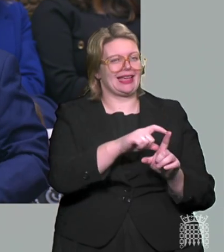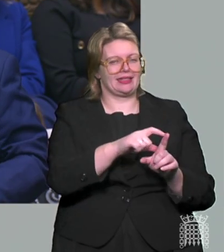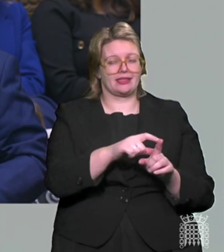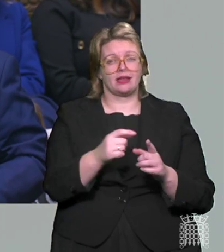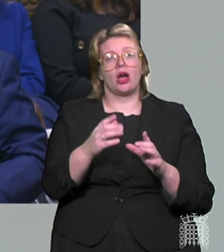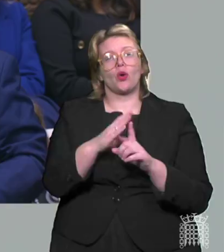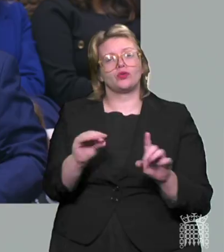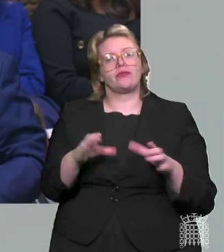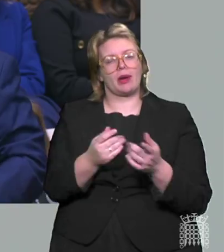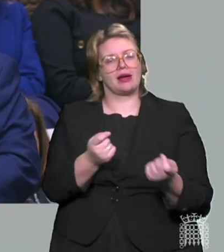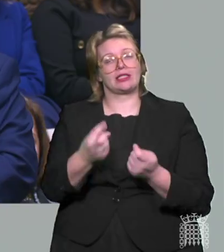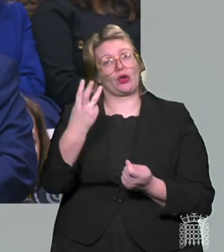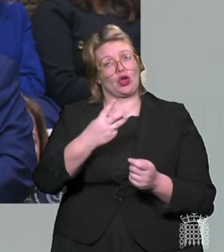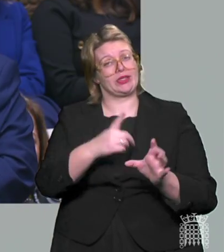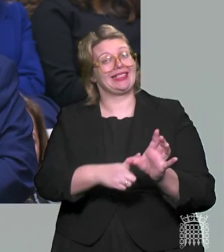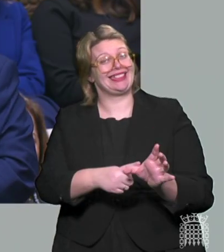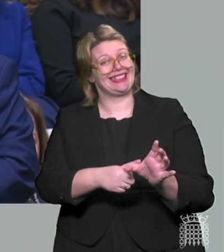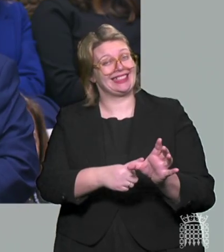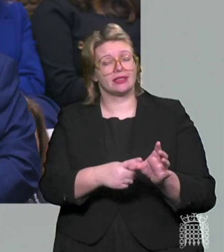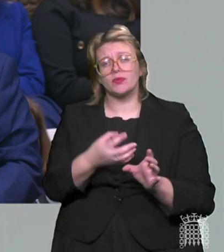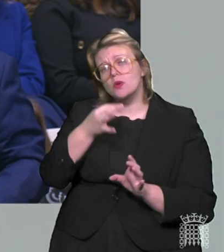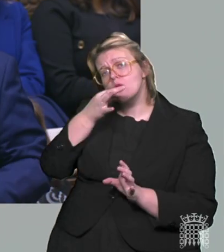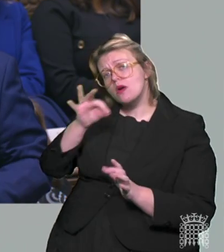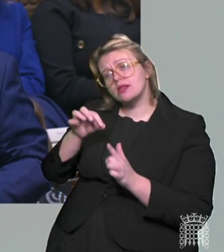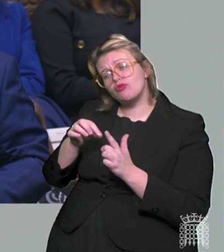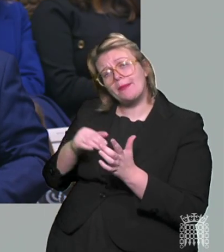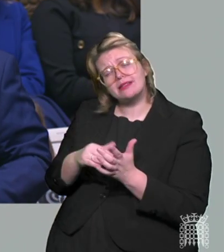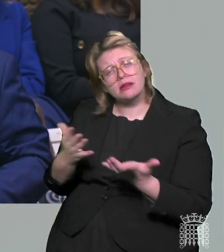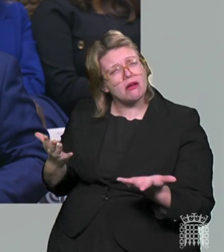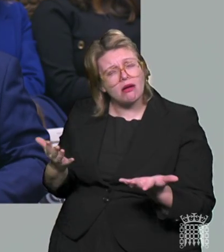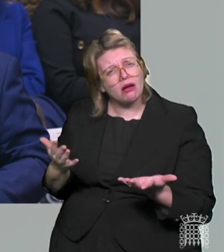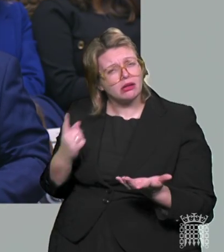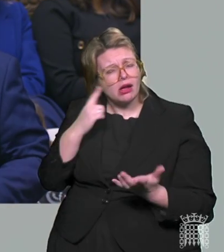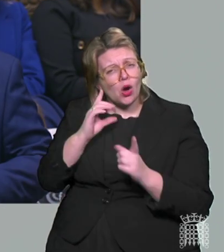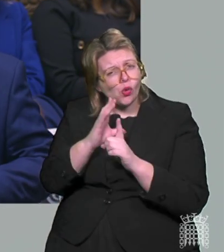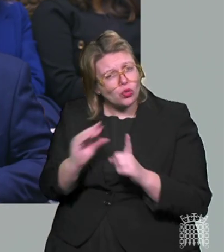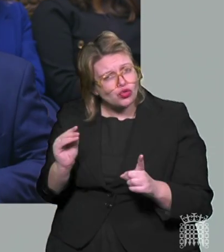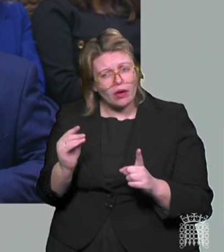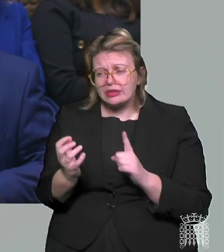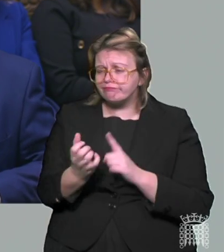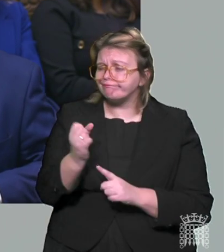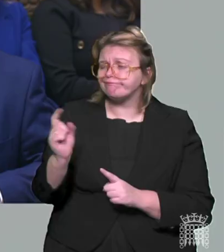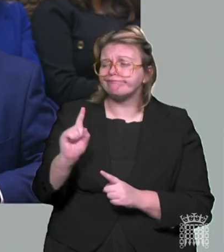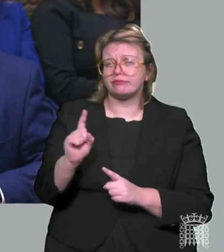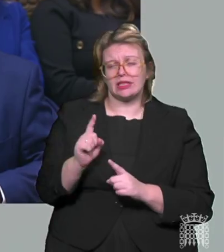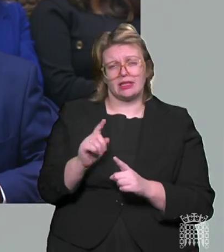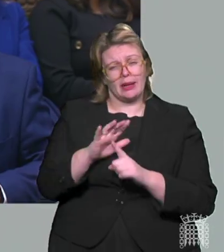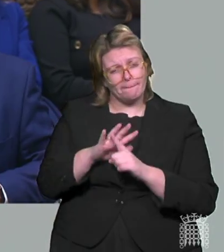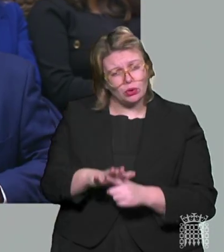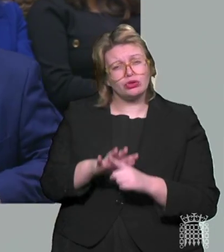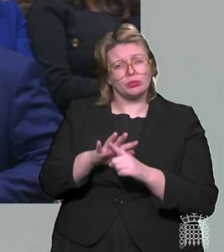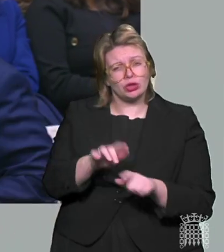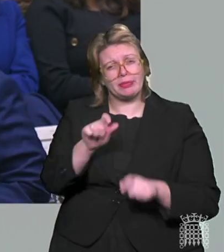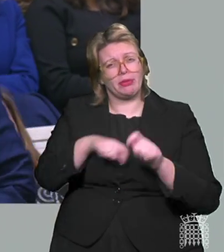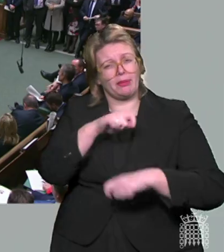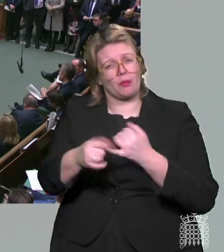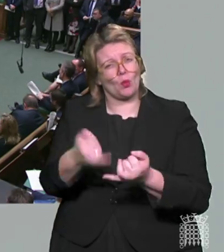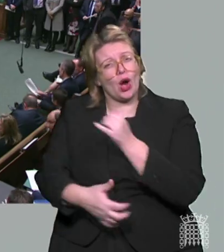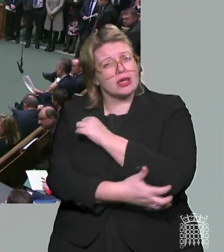In all that time, does he ever reflect that the only thing that the Tory party has been good at is pushing people into poverty?